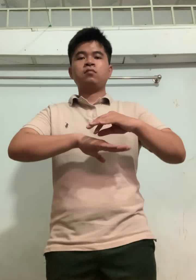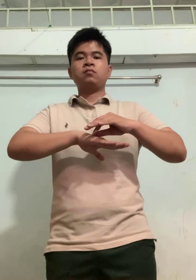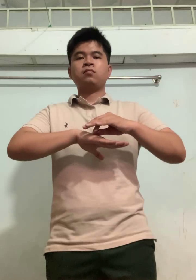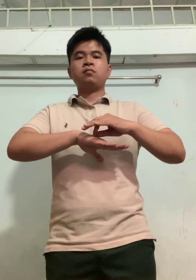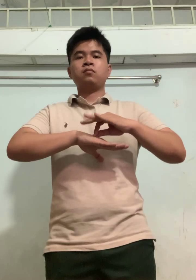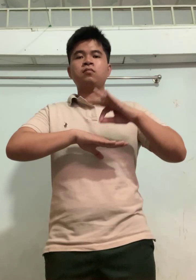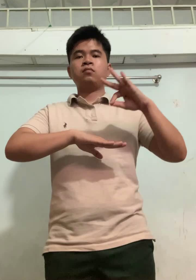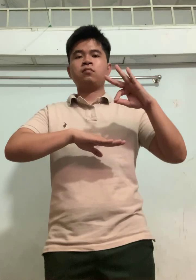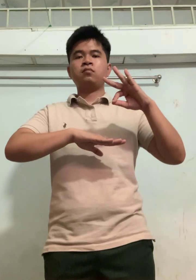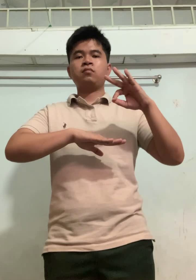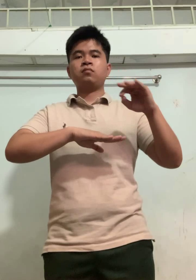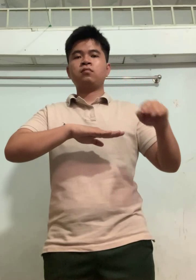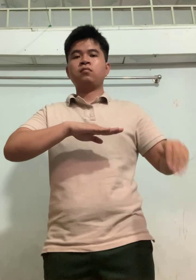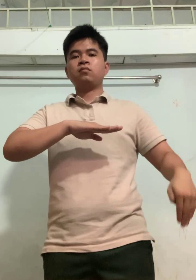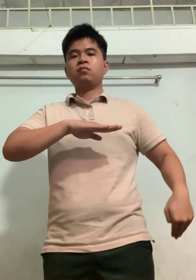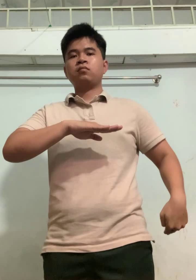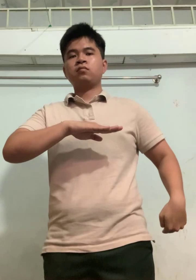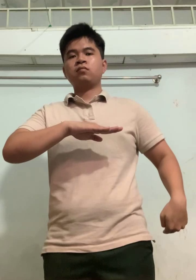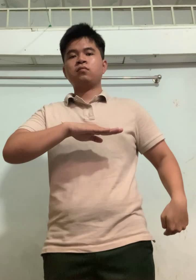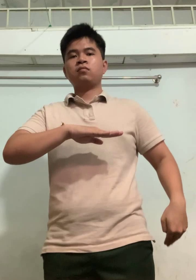tuan sau